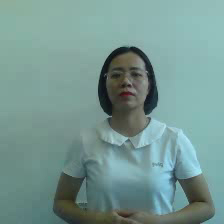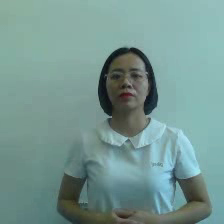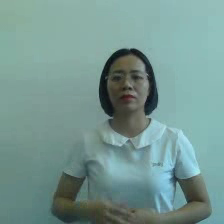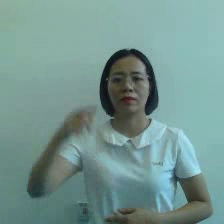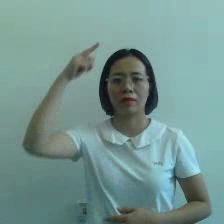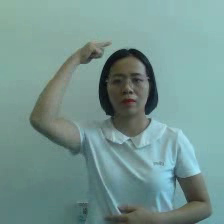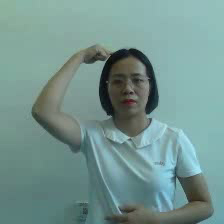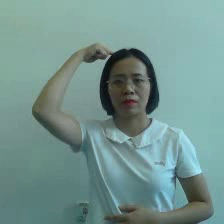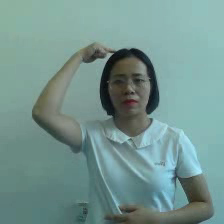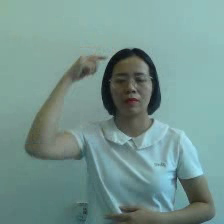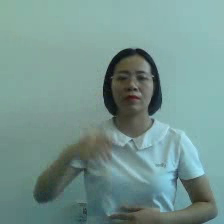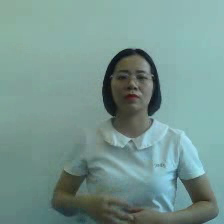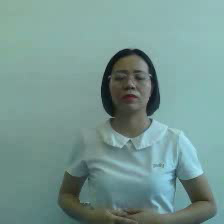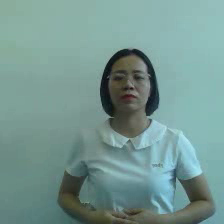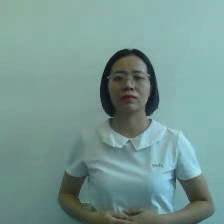Đầu